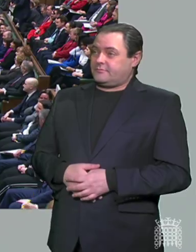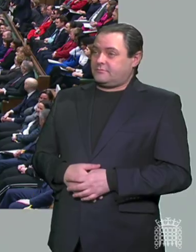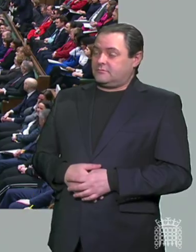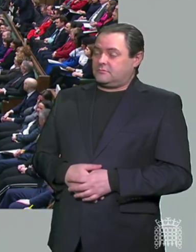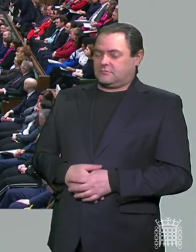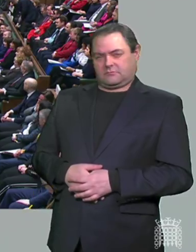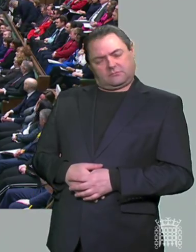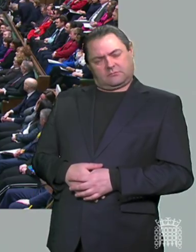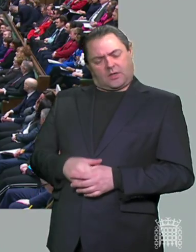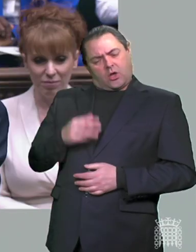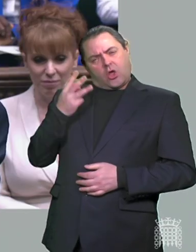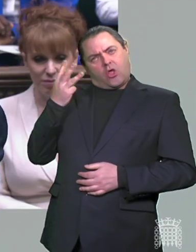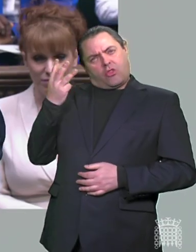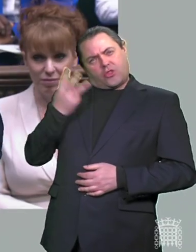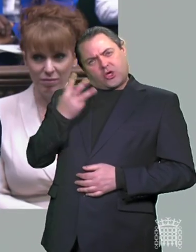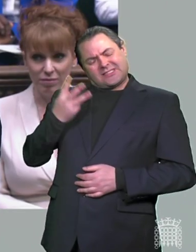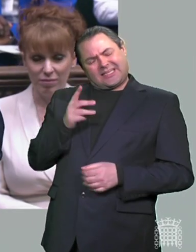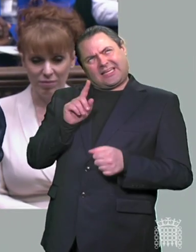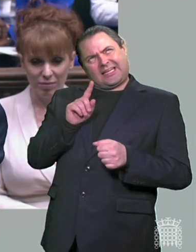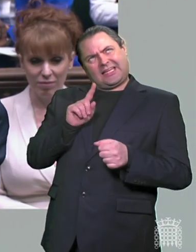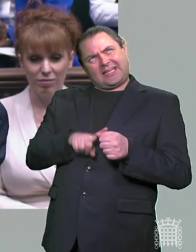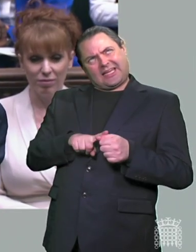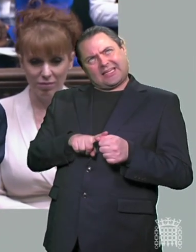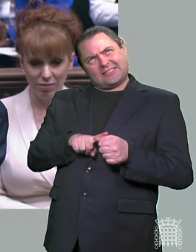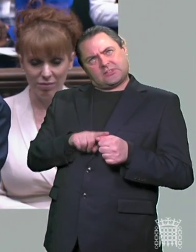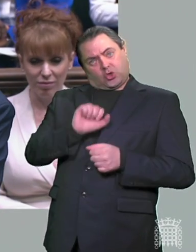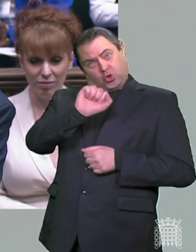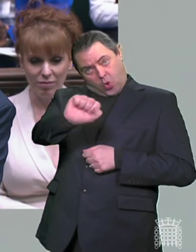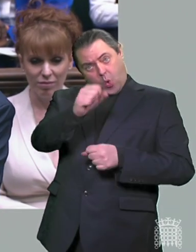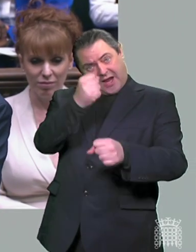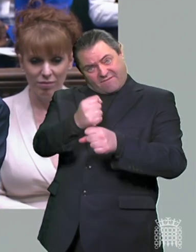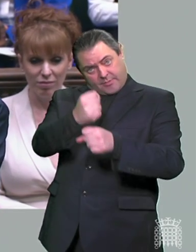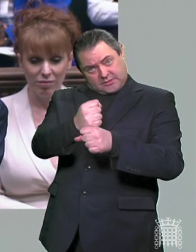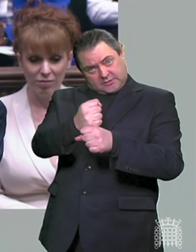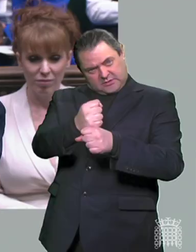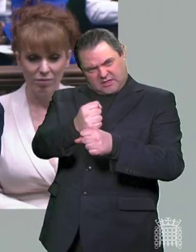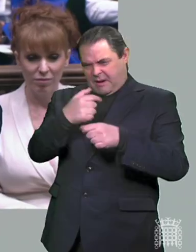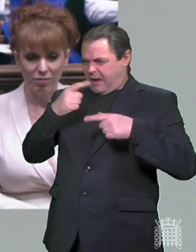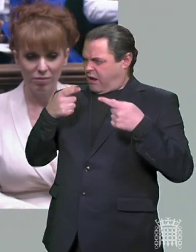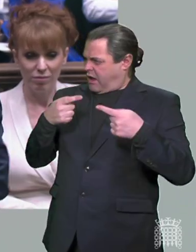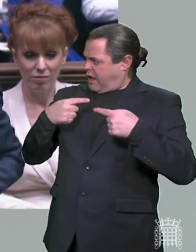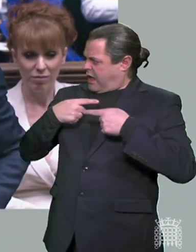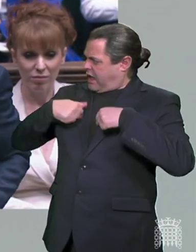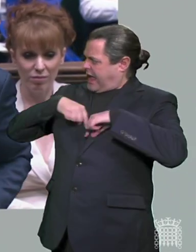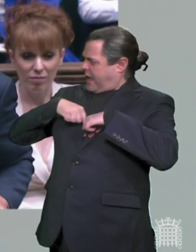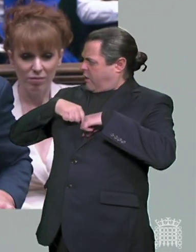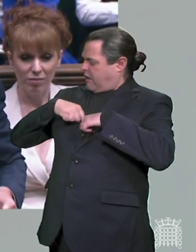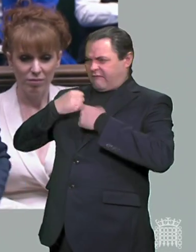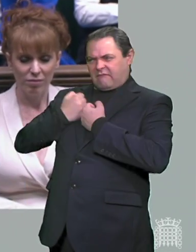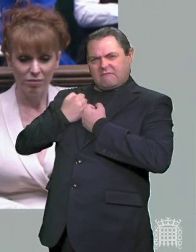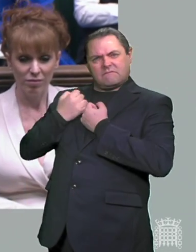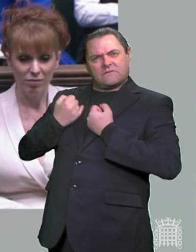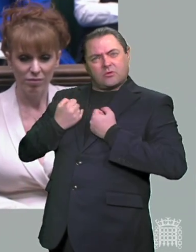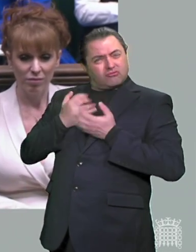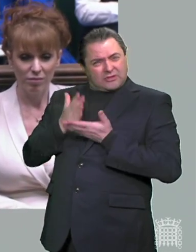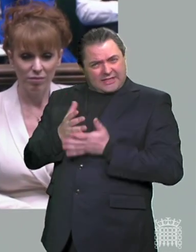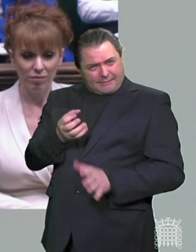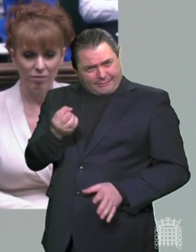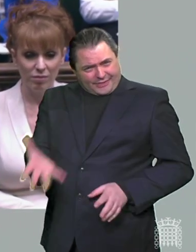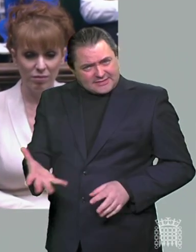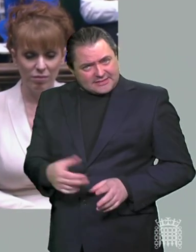After 13 years in power, trying to blame the Labour party for the Prime Minister’s failure to sort out the strikes is rank pathetic.